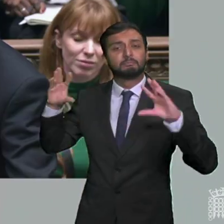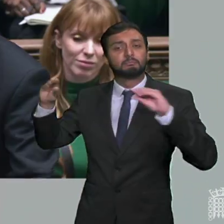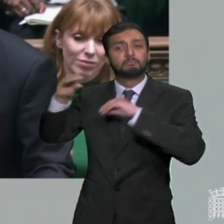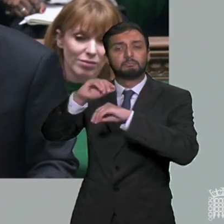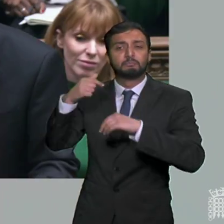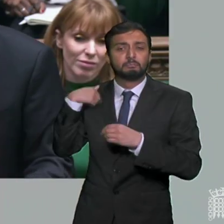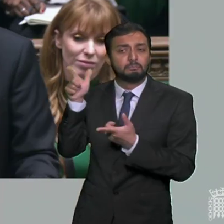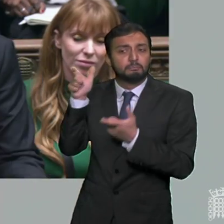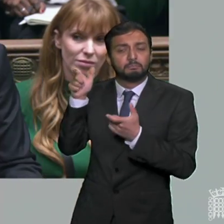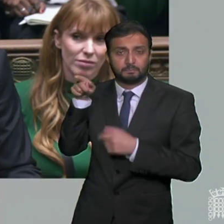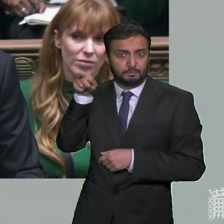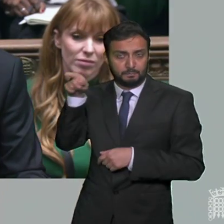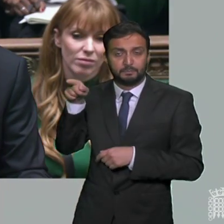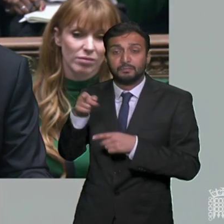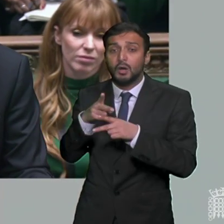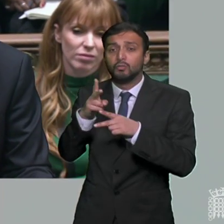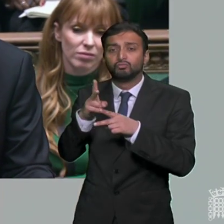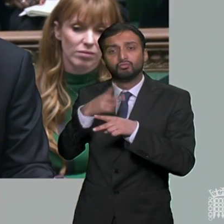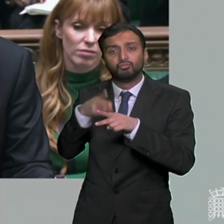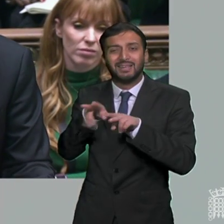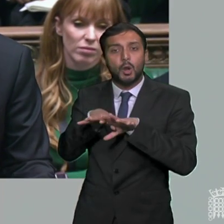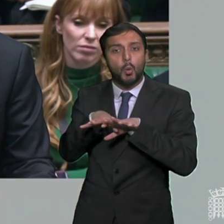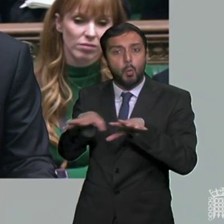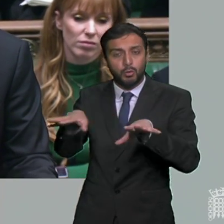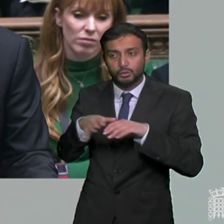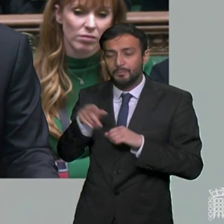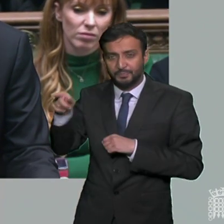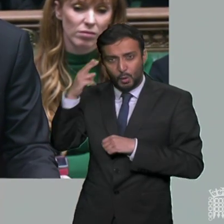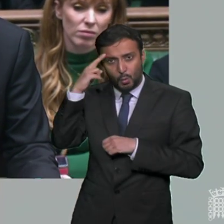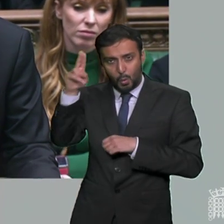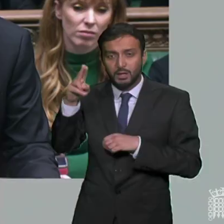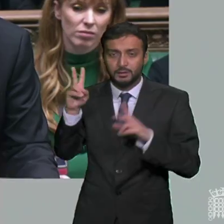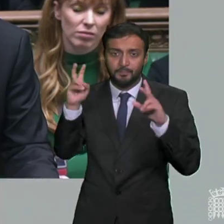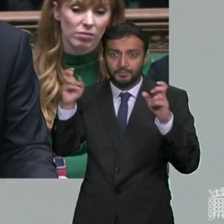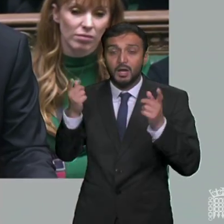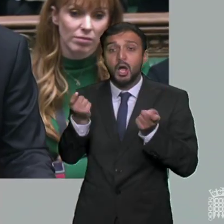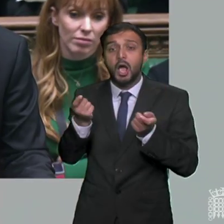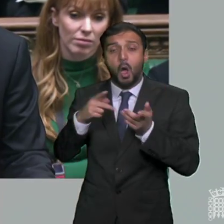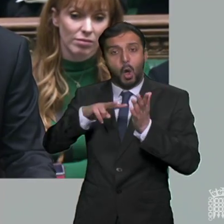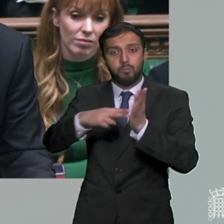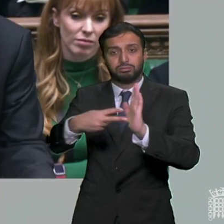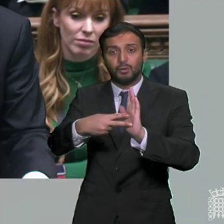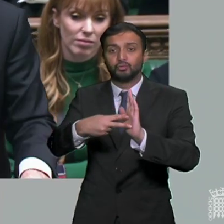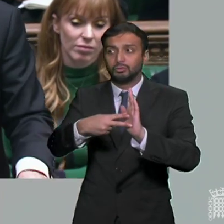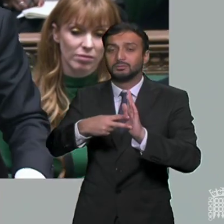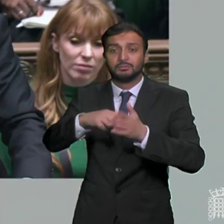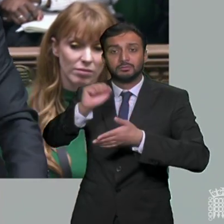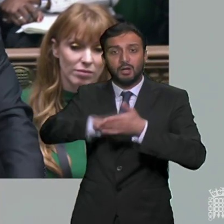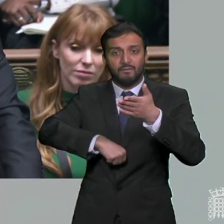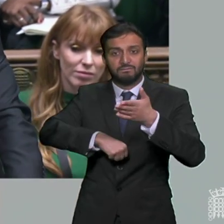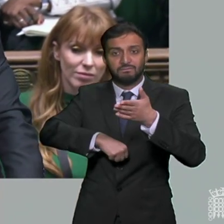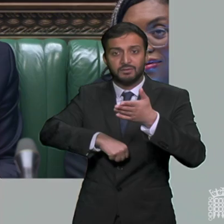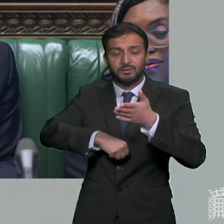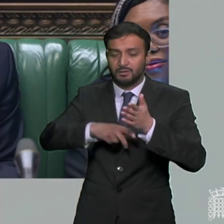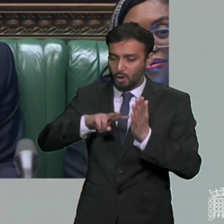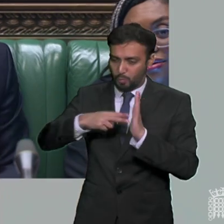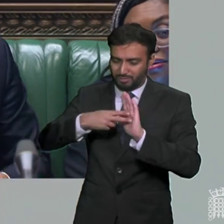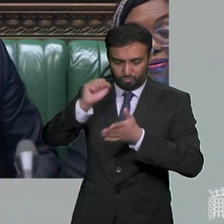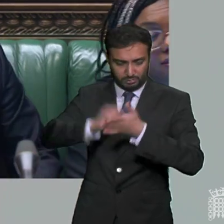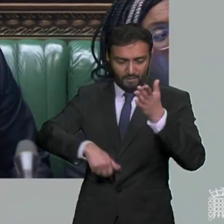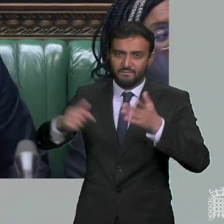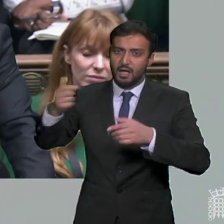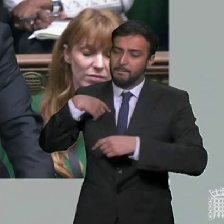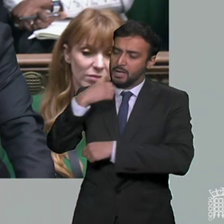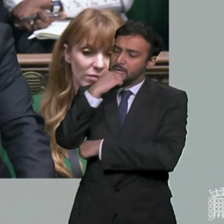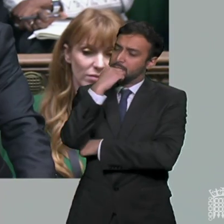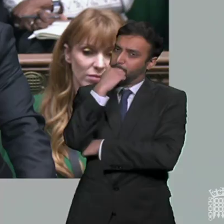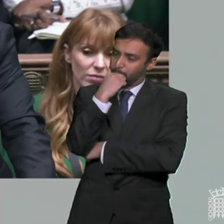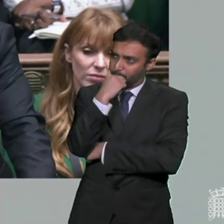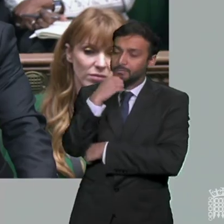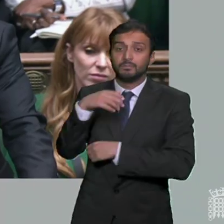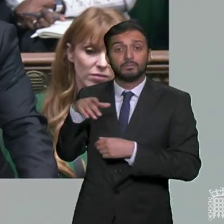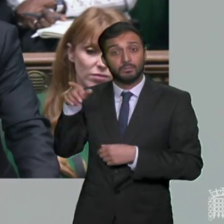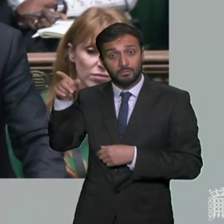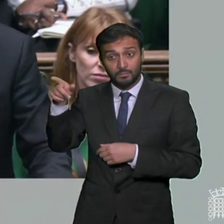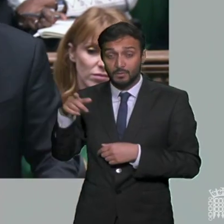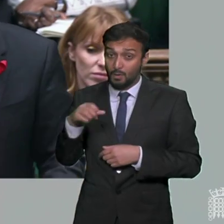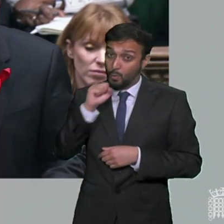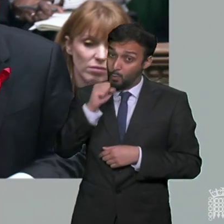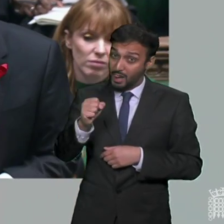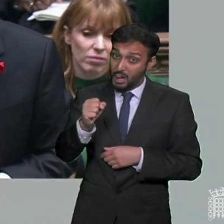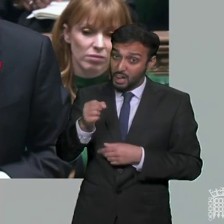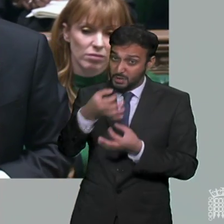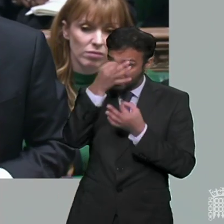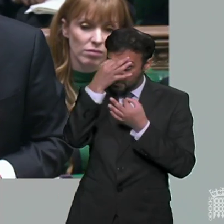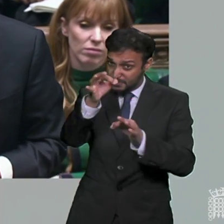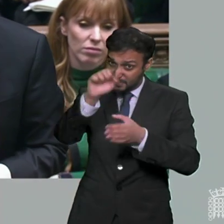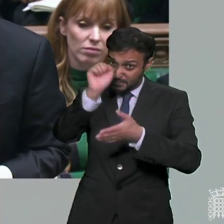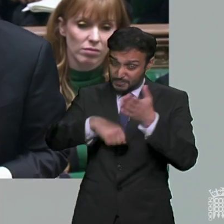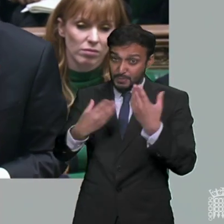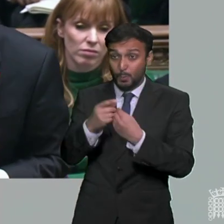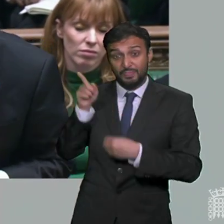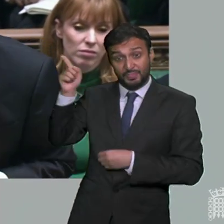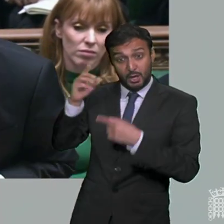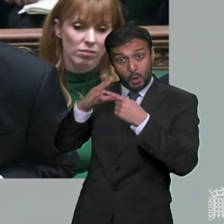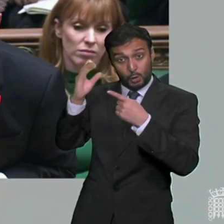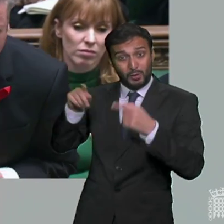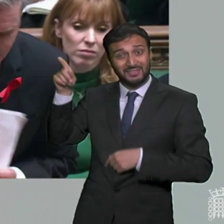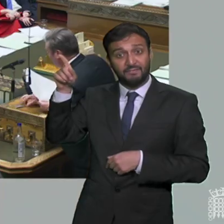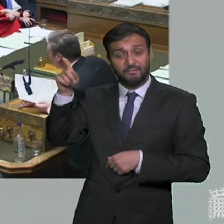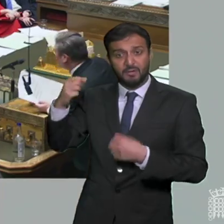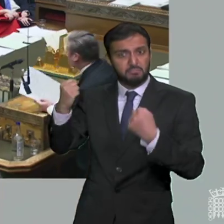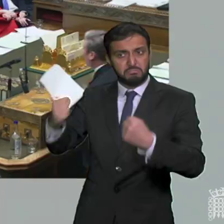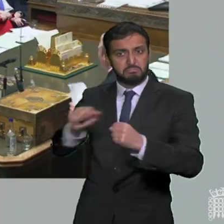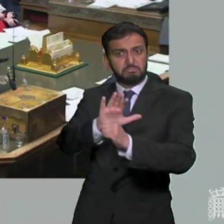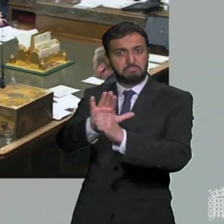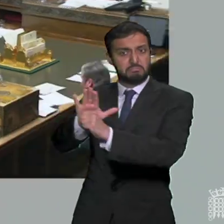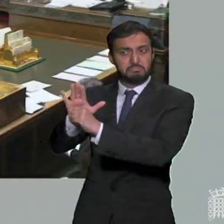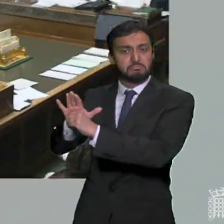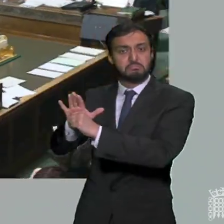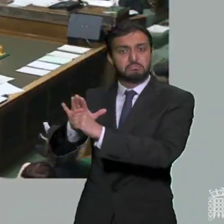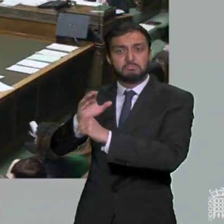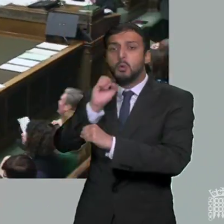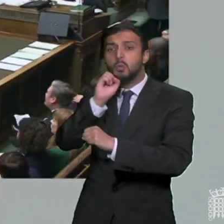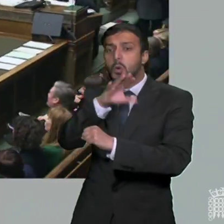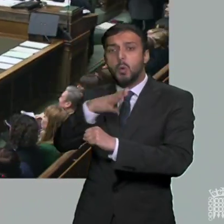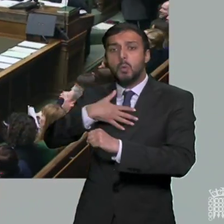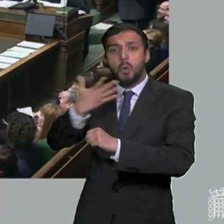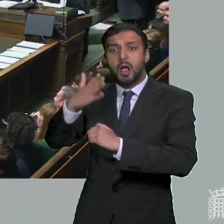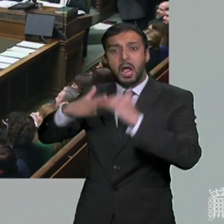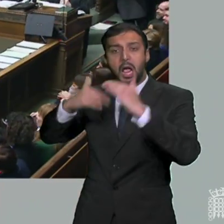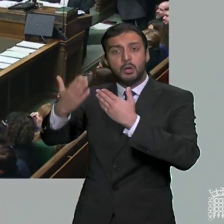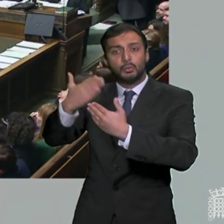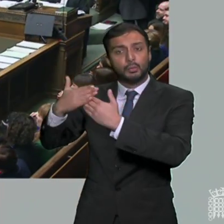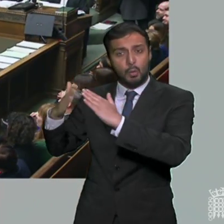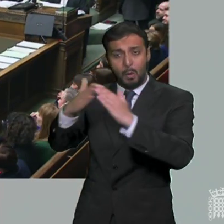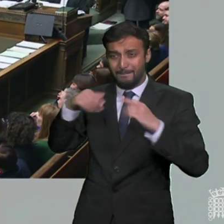Apparently it is called Operation Get Tough, so how tough is he going to get with his Back Benchers who are blocking the new homes this country so badly needs?